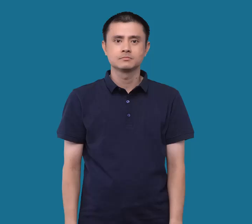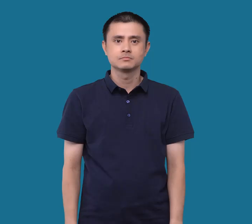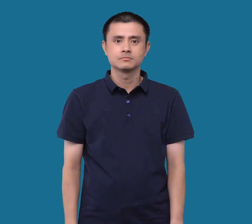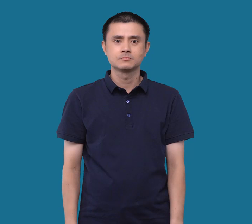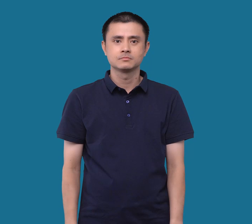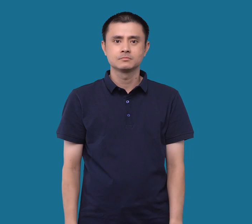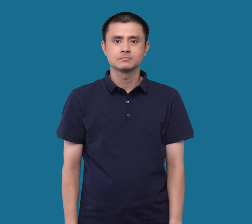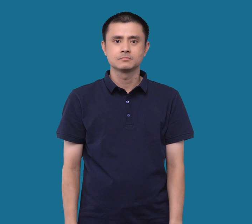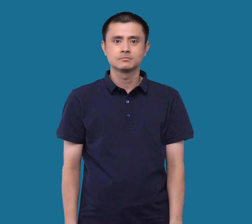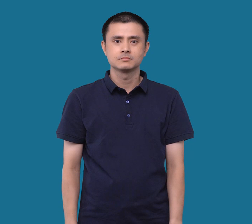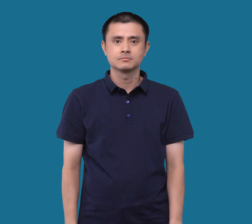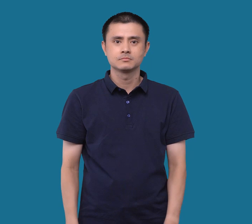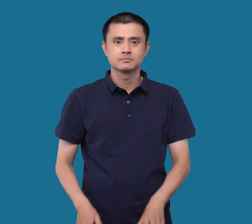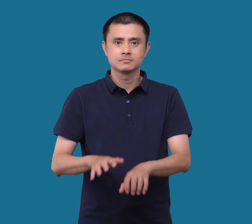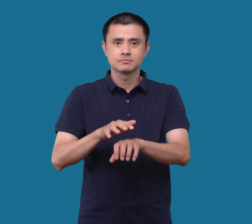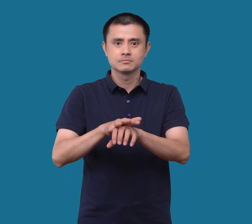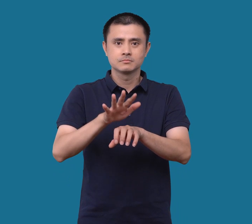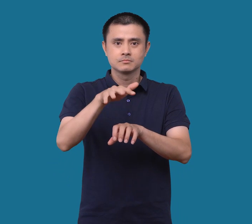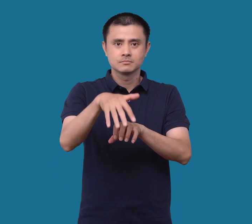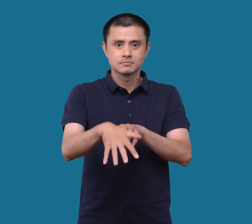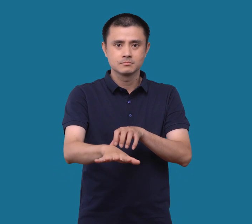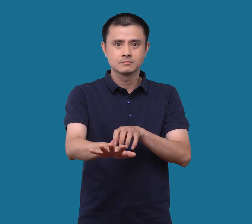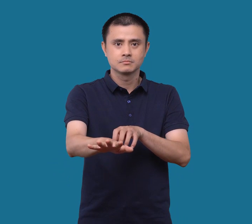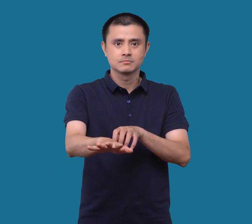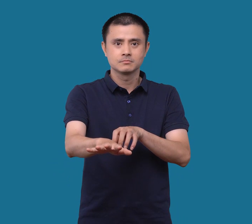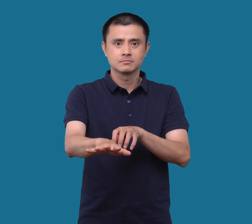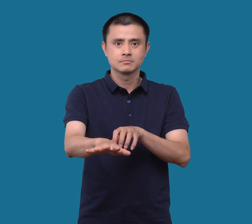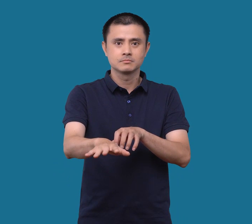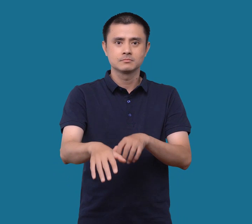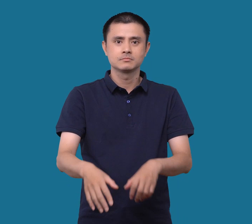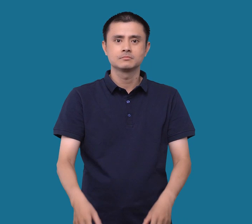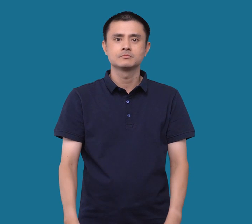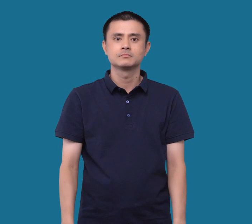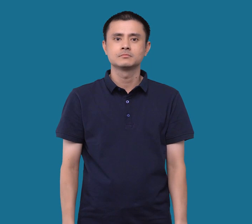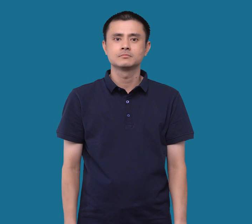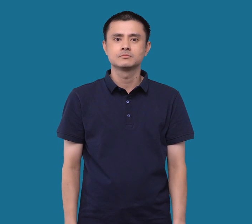Cao Bằng